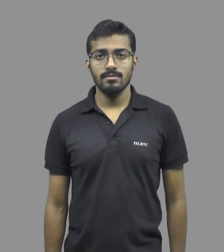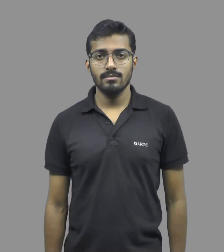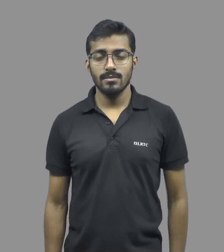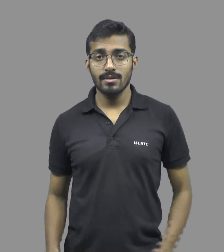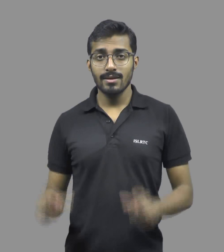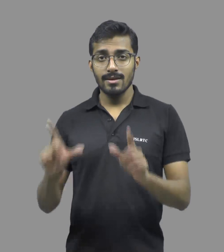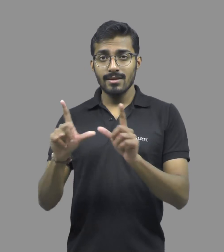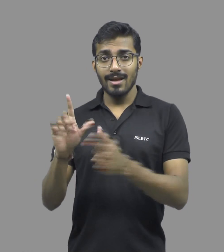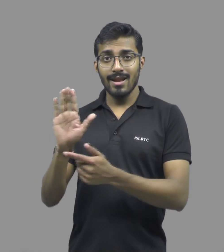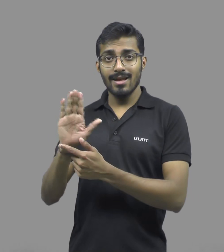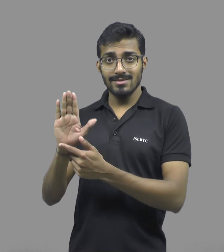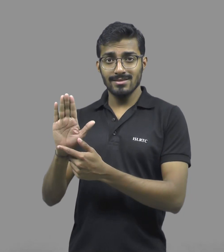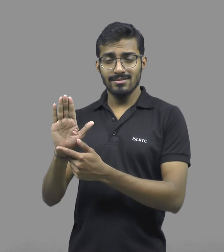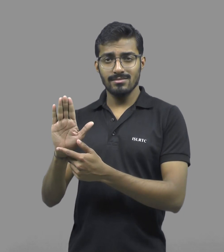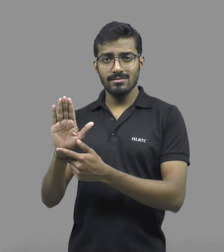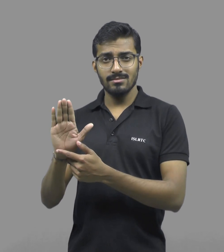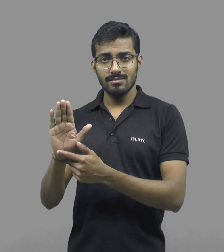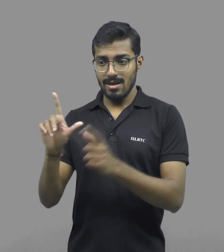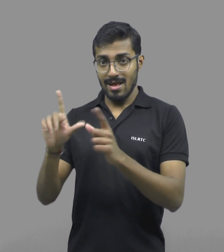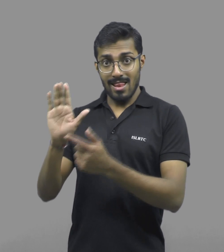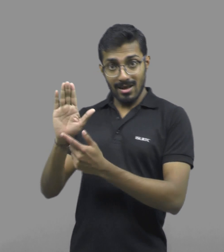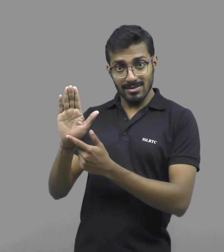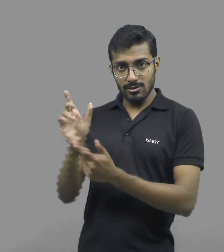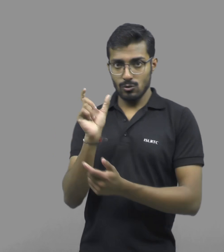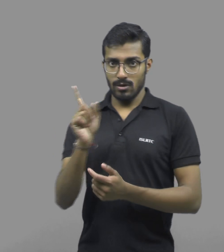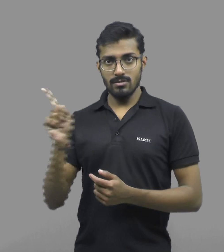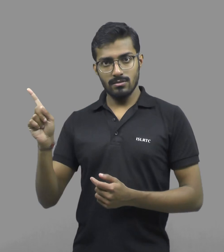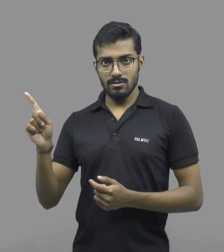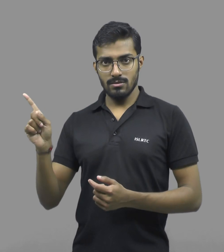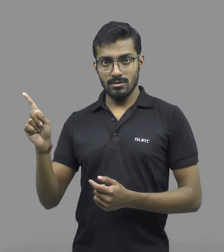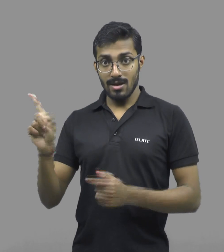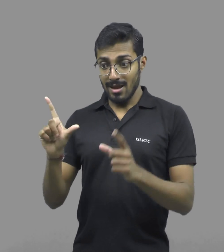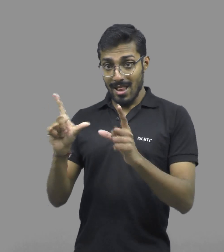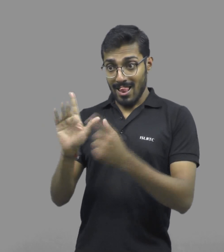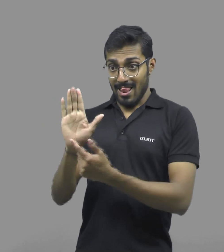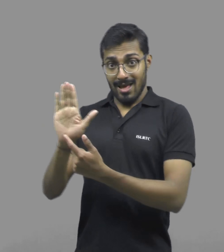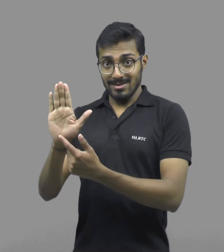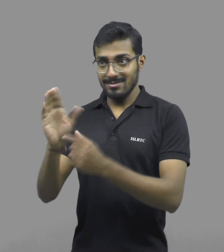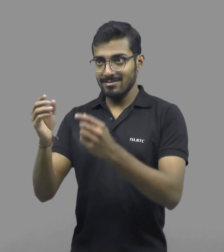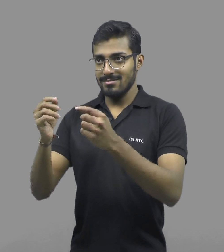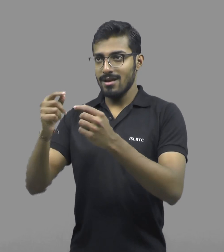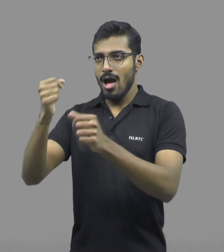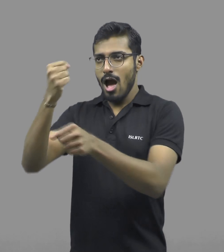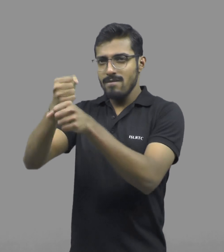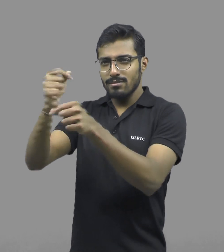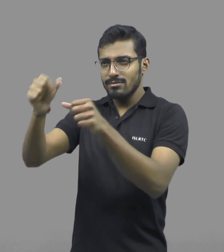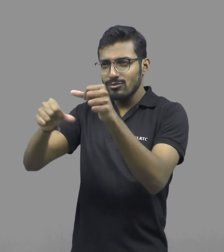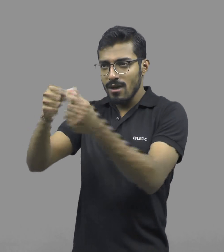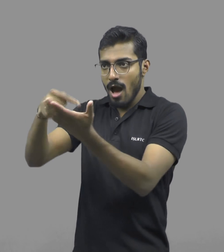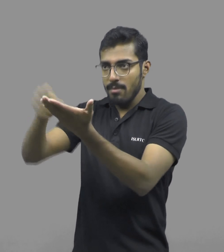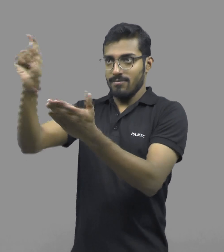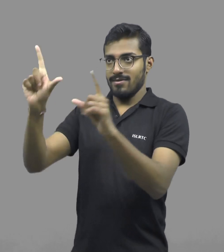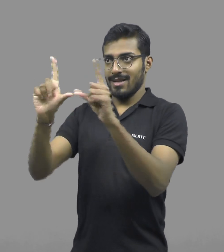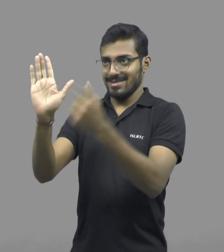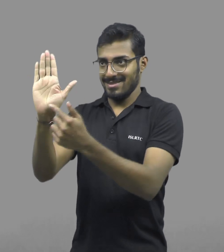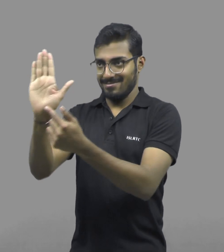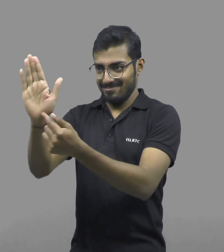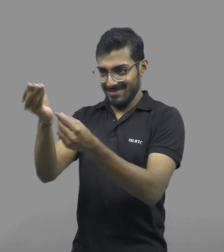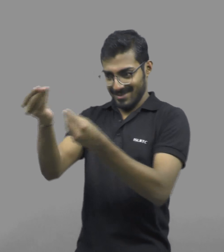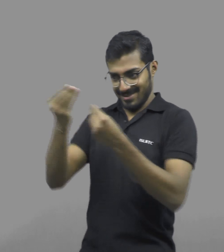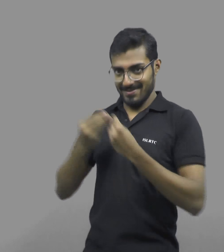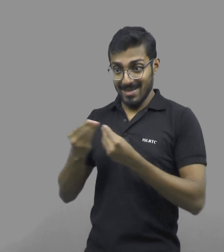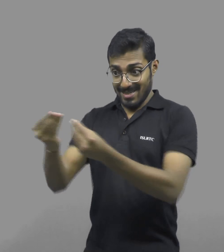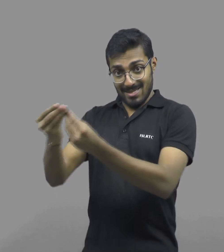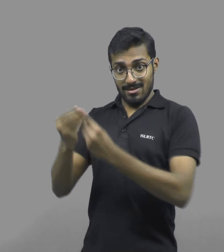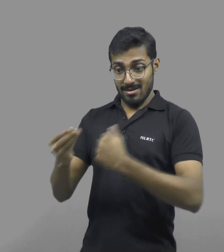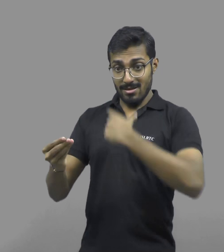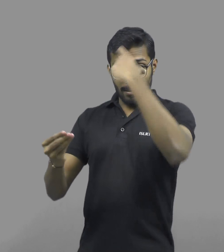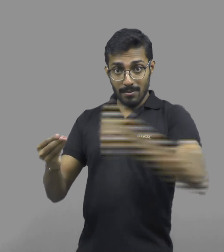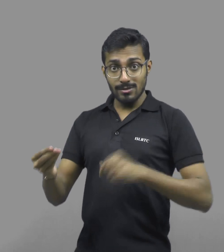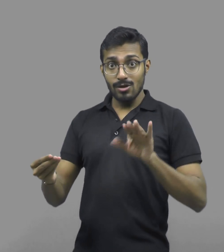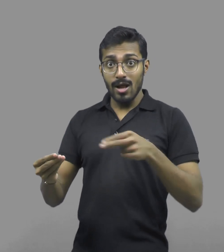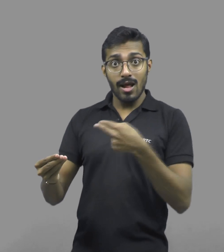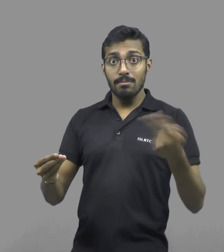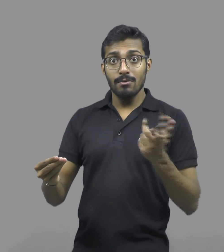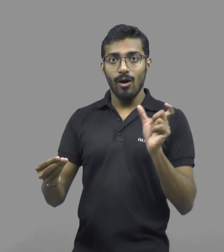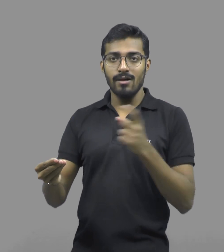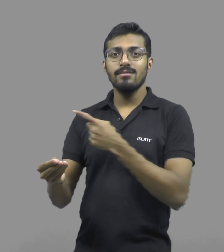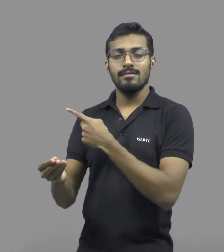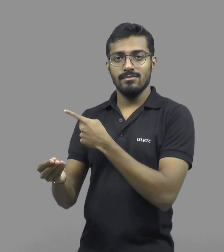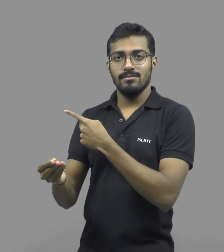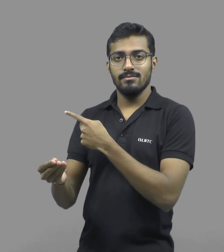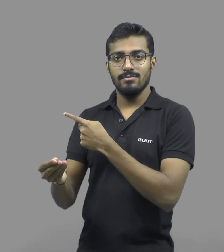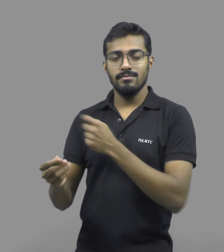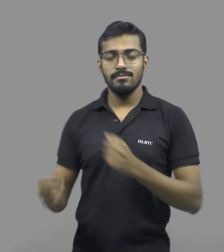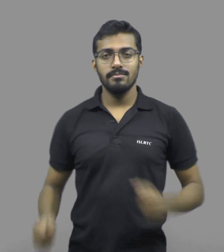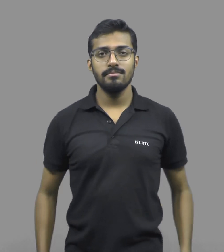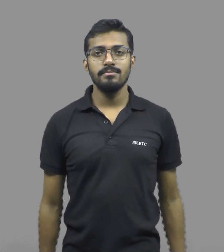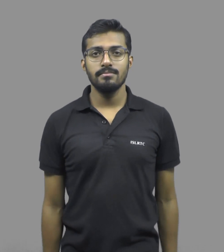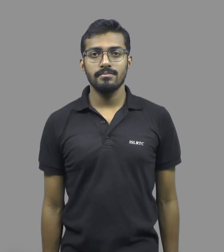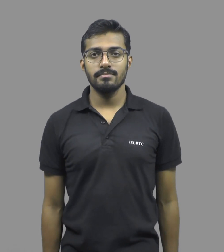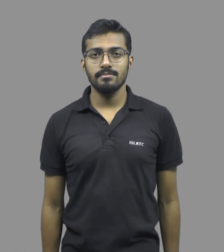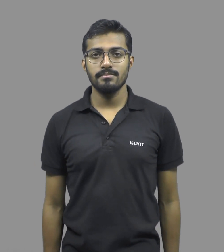Licence Licencee